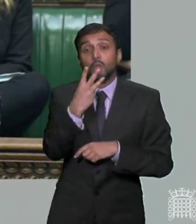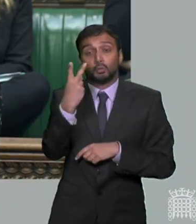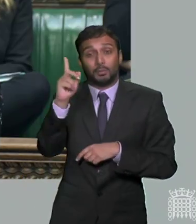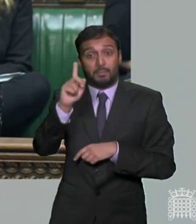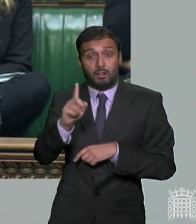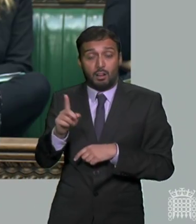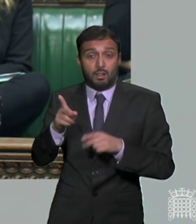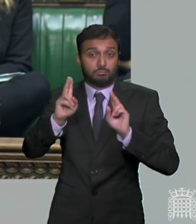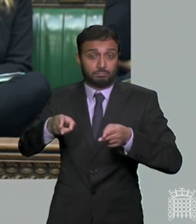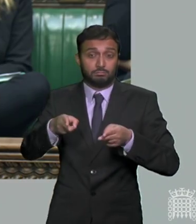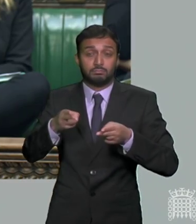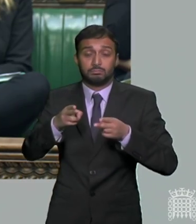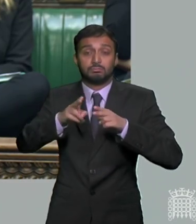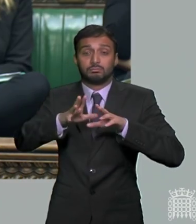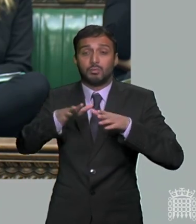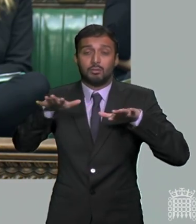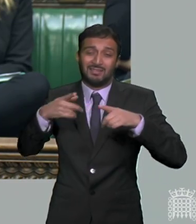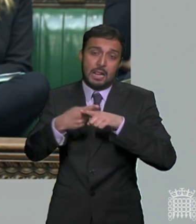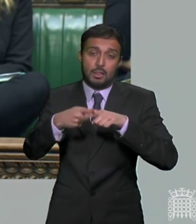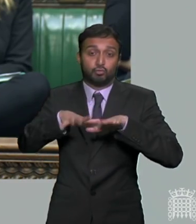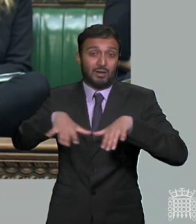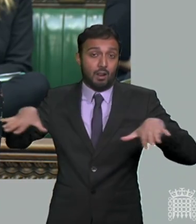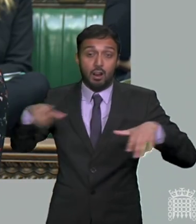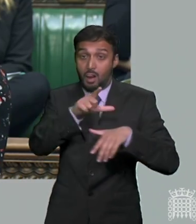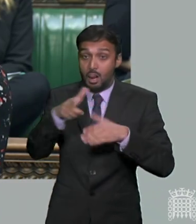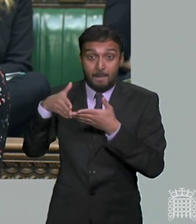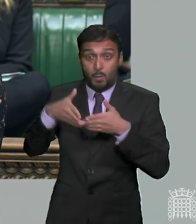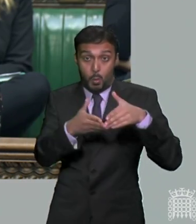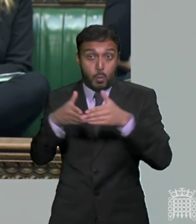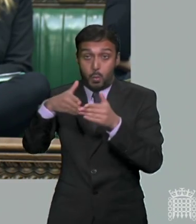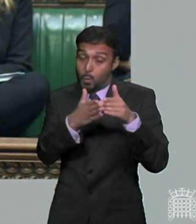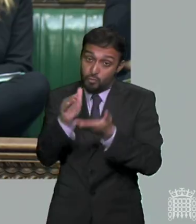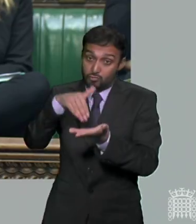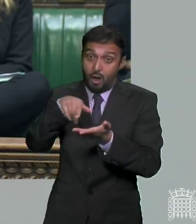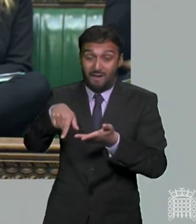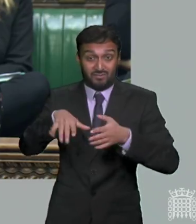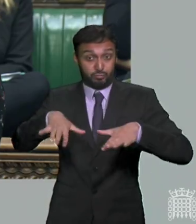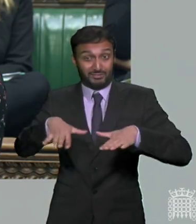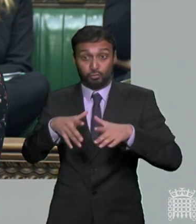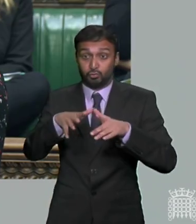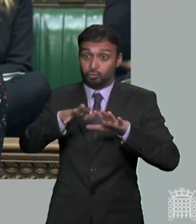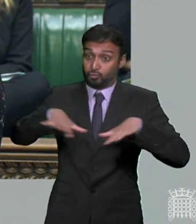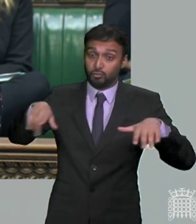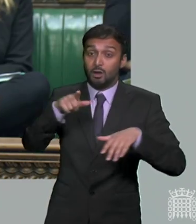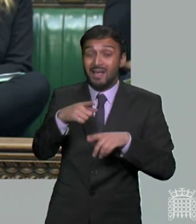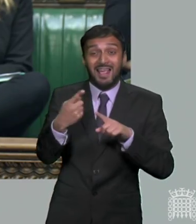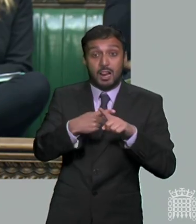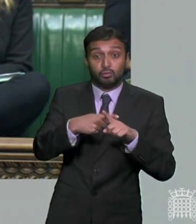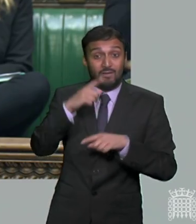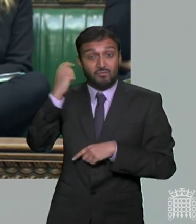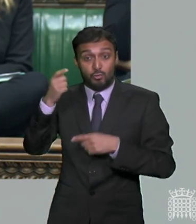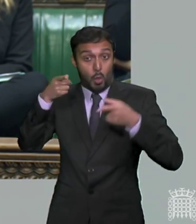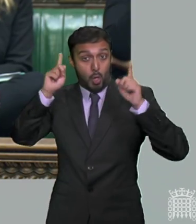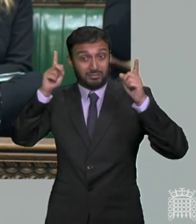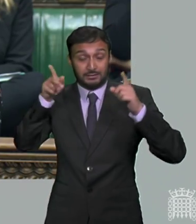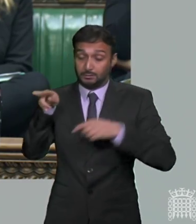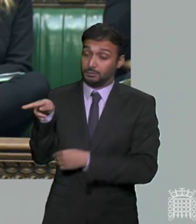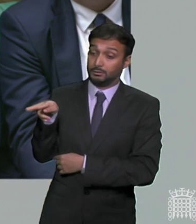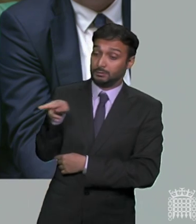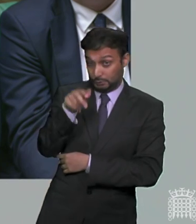New evidence suggests that the boat reached British waters and that the French and British authorities knew that it was in distress for a very long time.